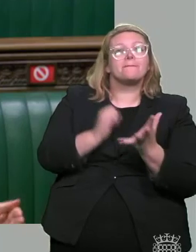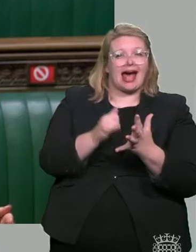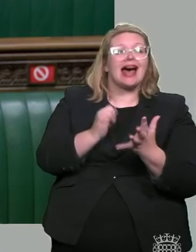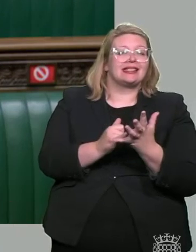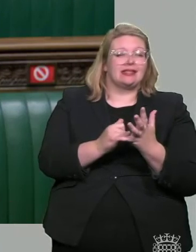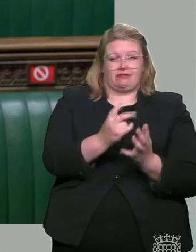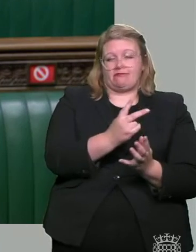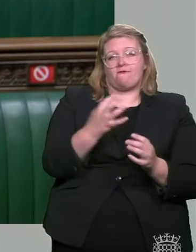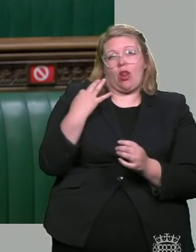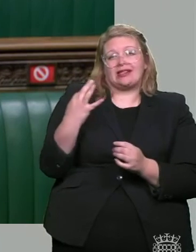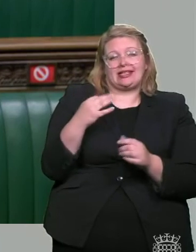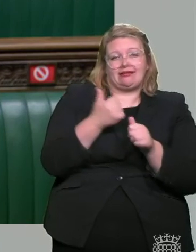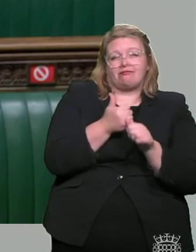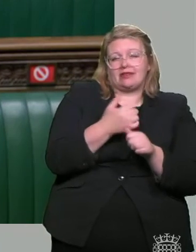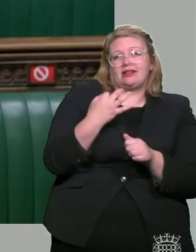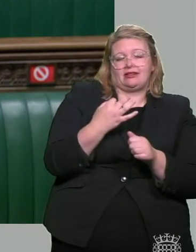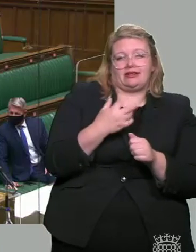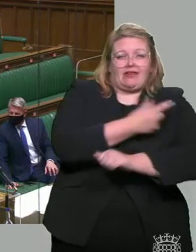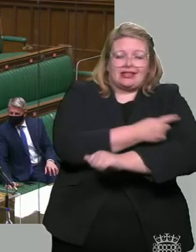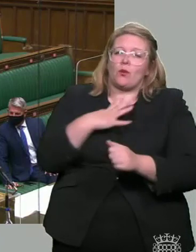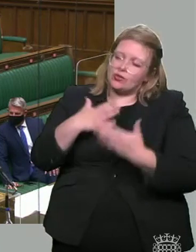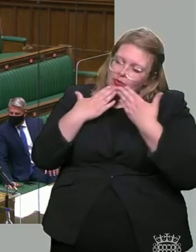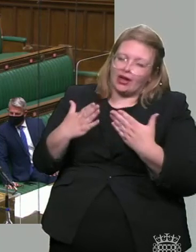And thank you for the vaccine roll-out in South Bucks.